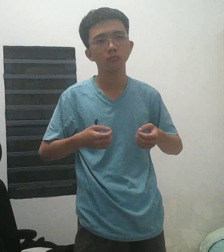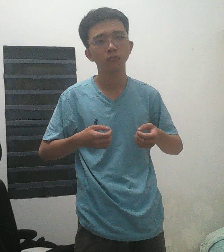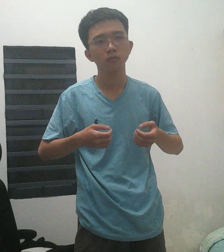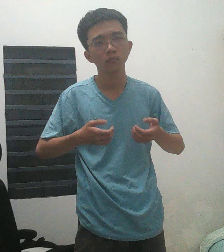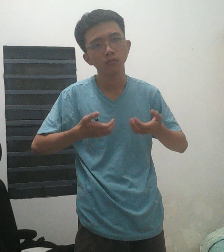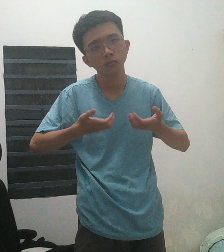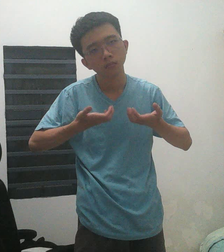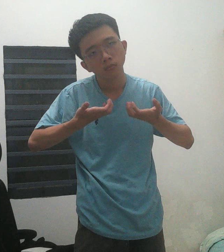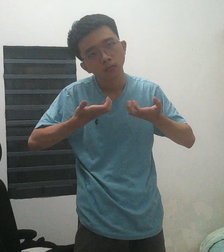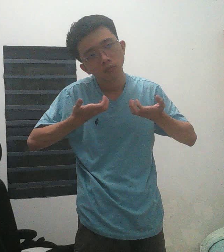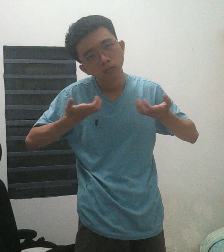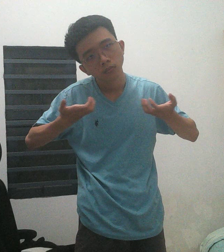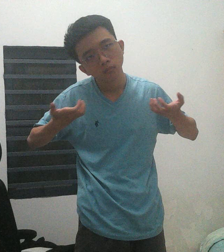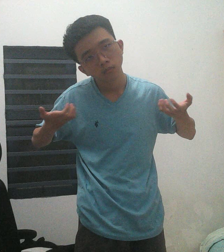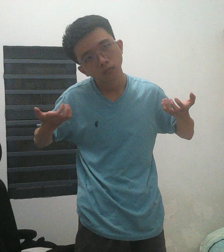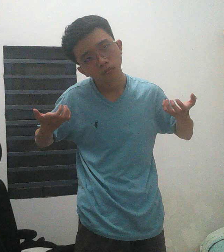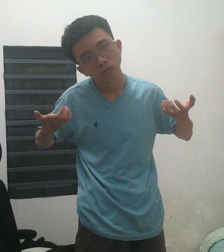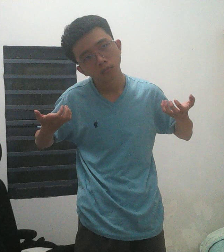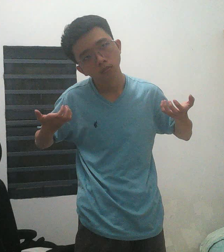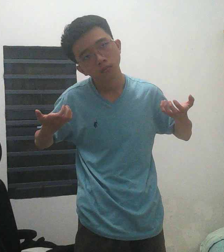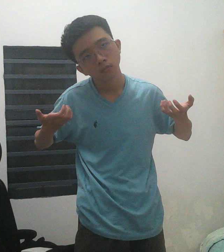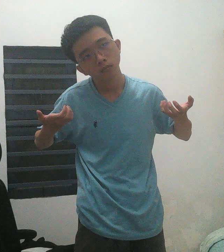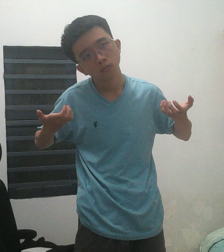chia cat